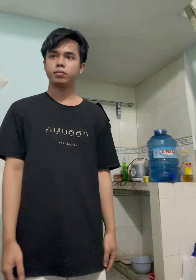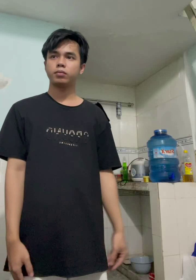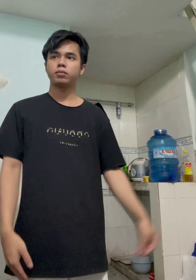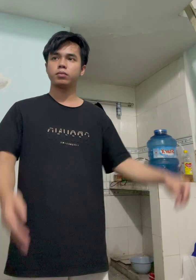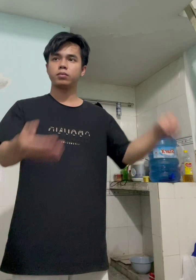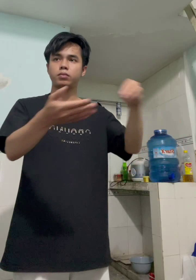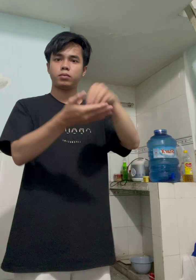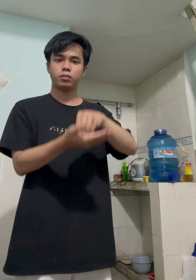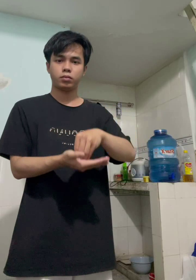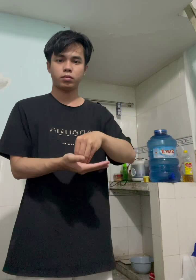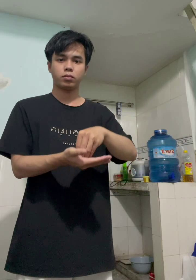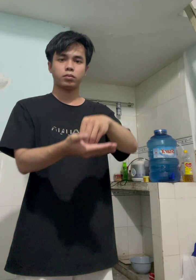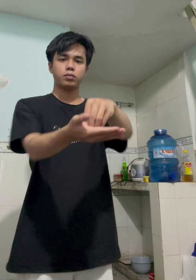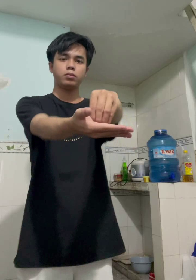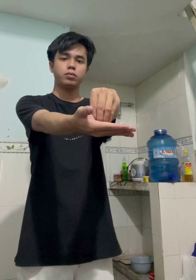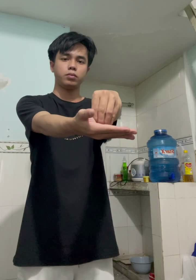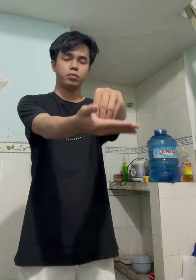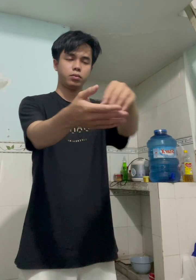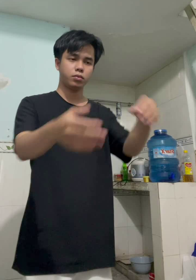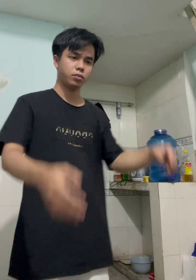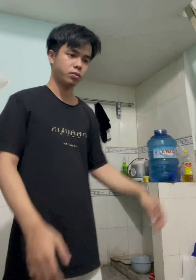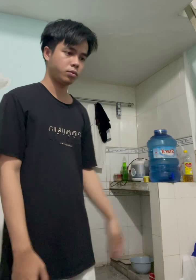san pham